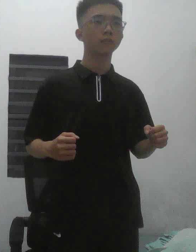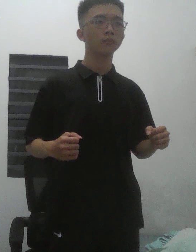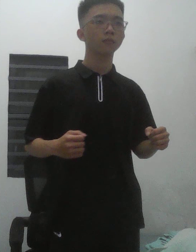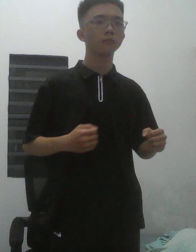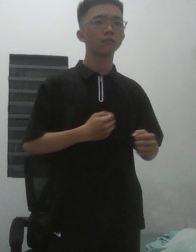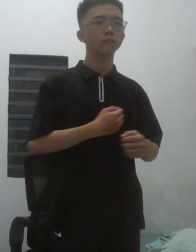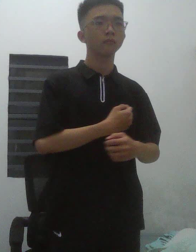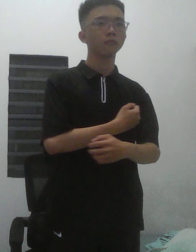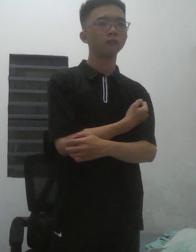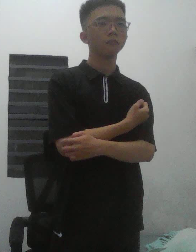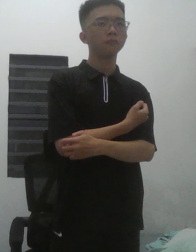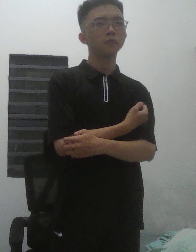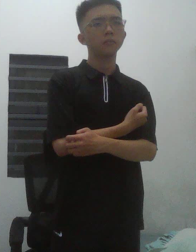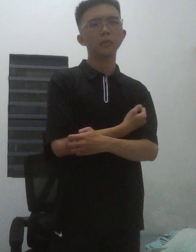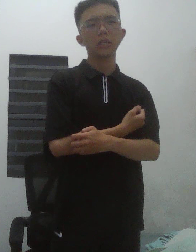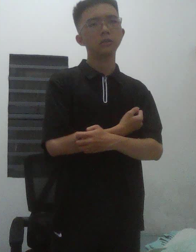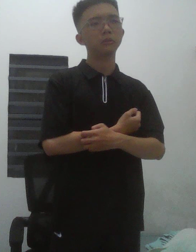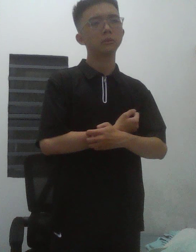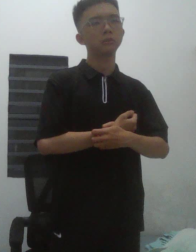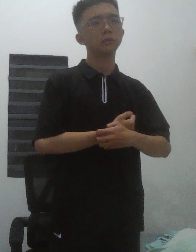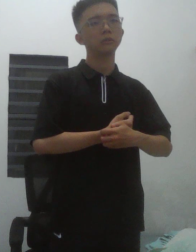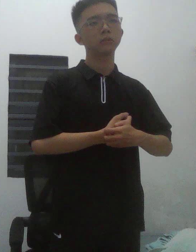ngheo